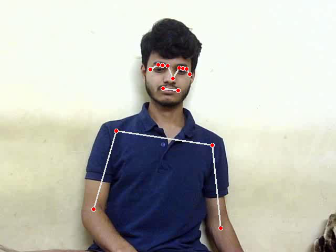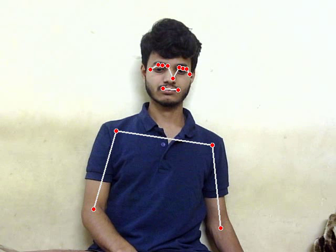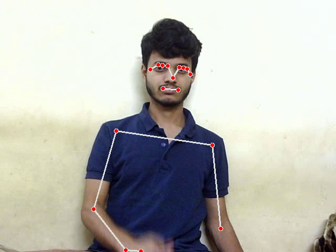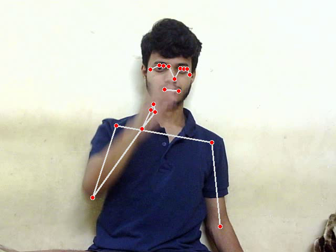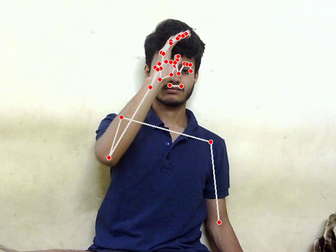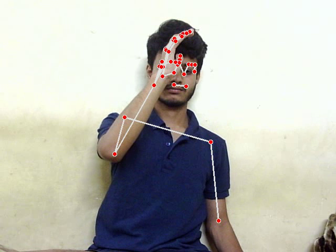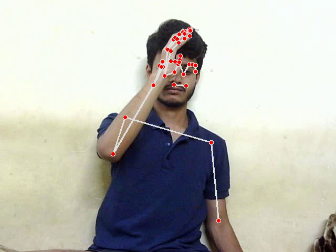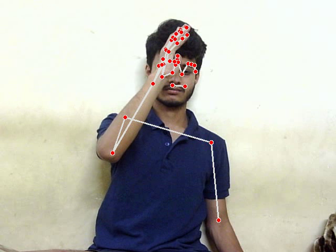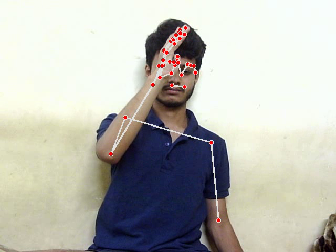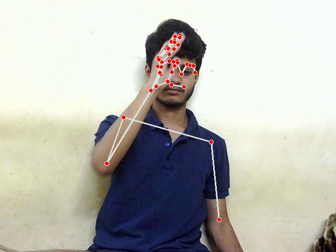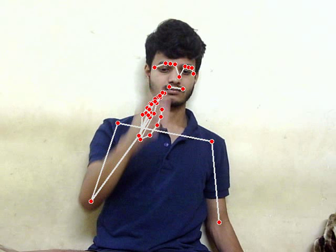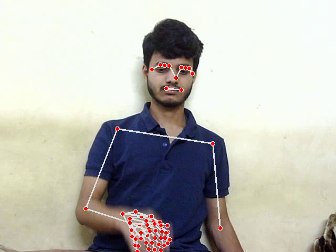father